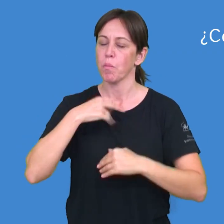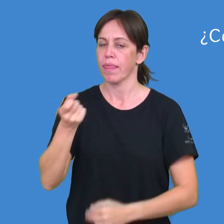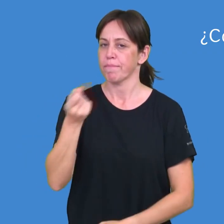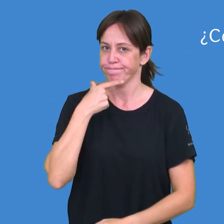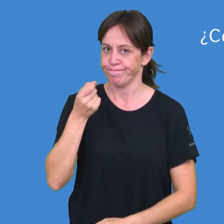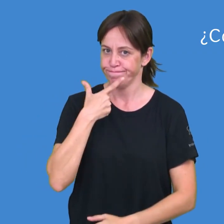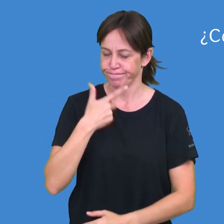droga